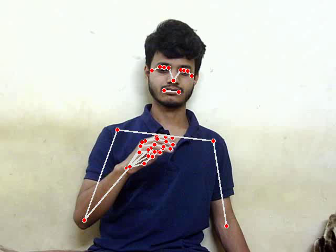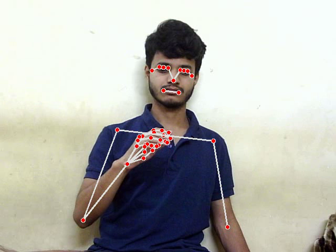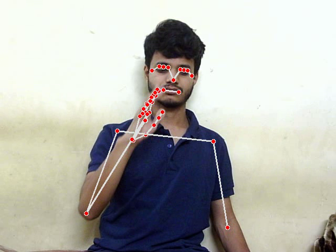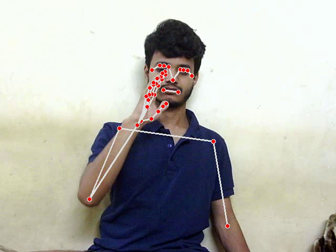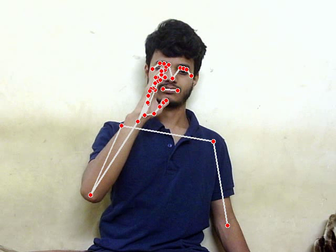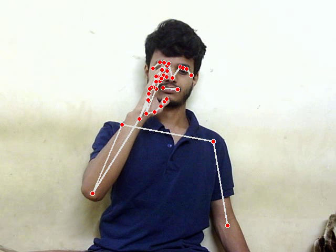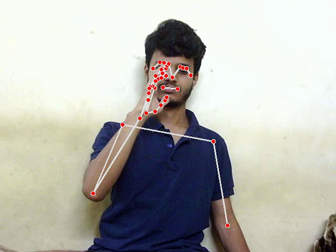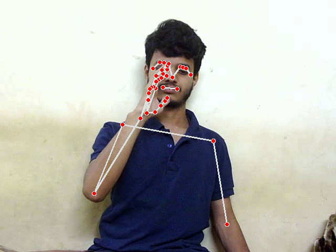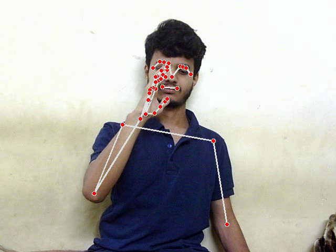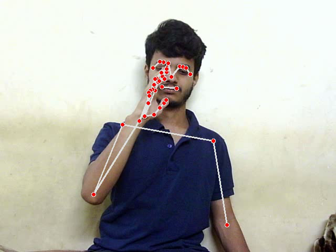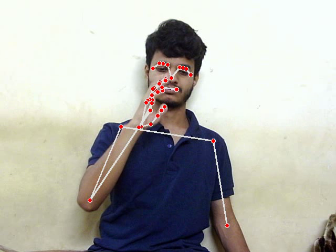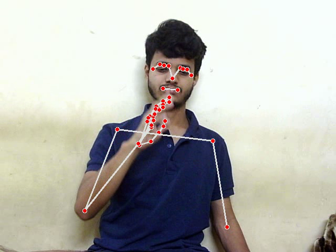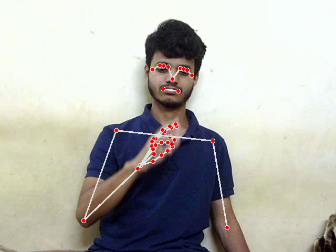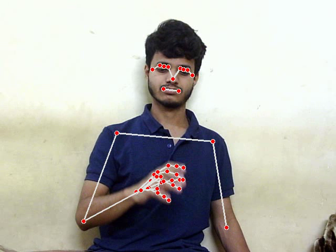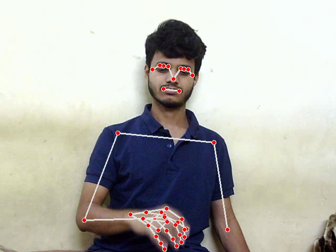mother